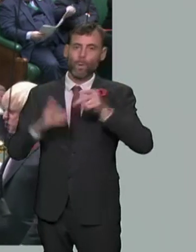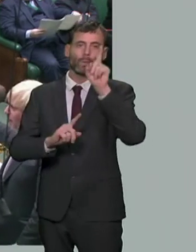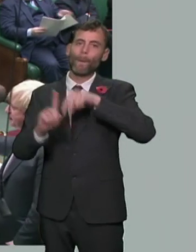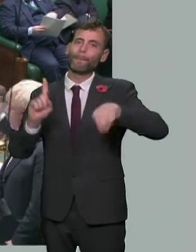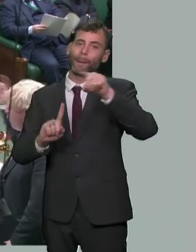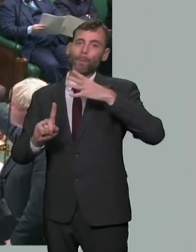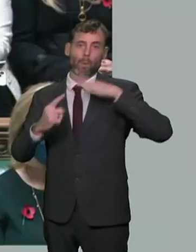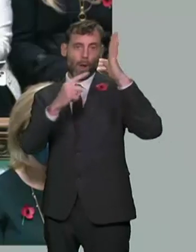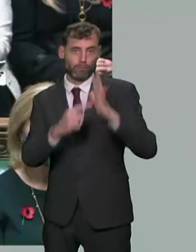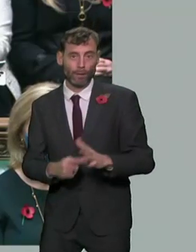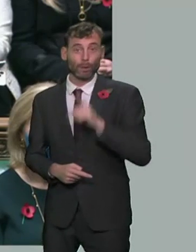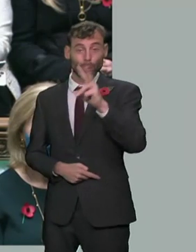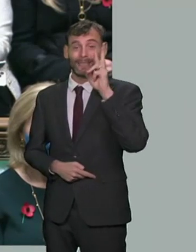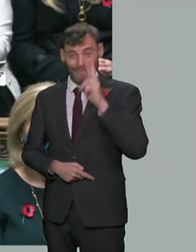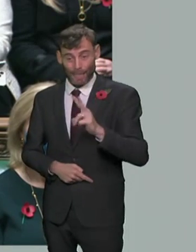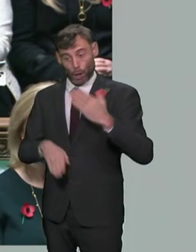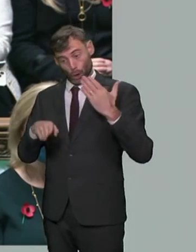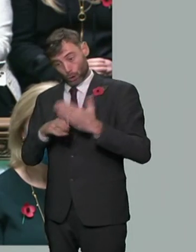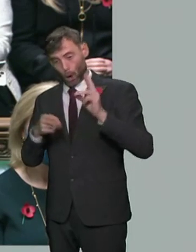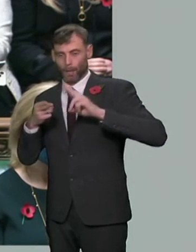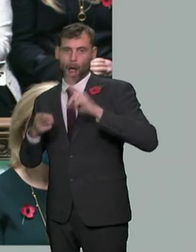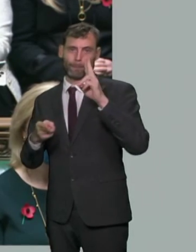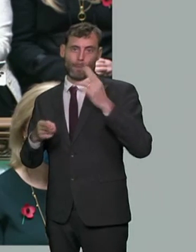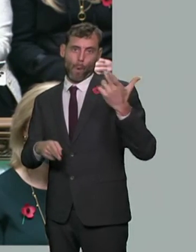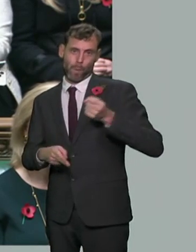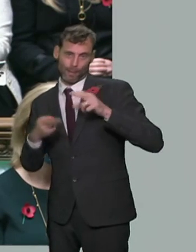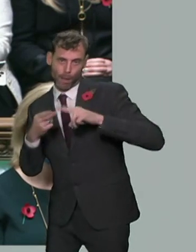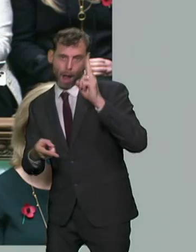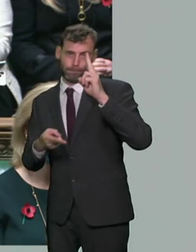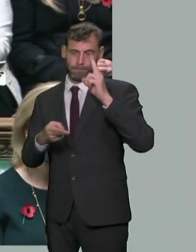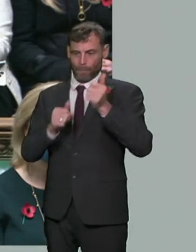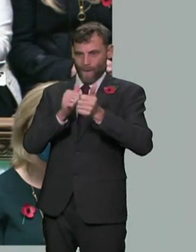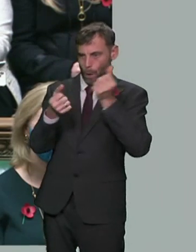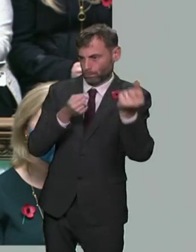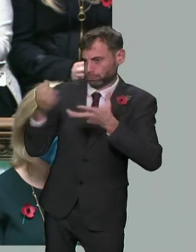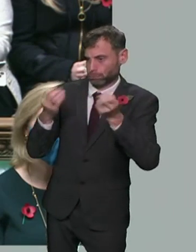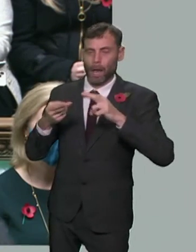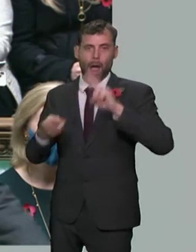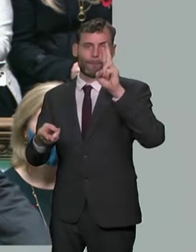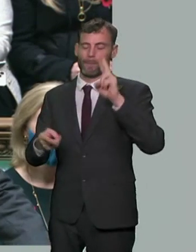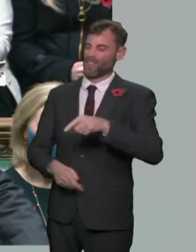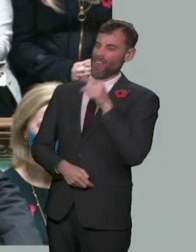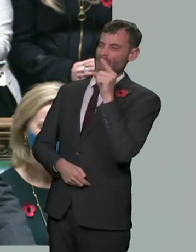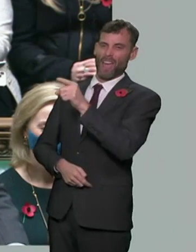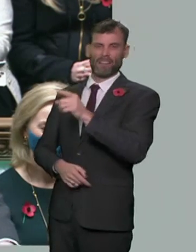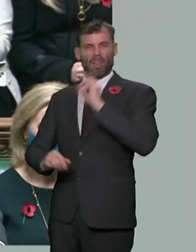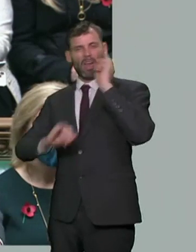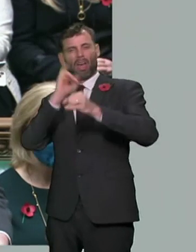Growth is up, jobs are up, wages are up and productivity is up.